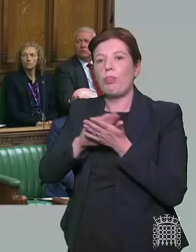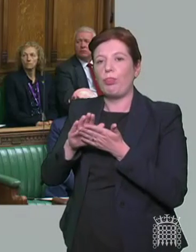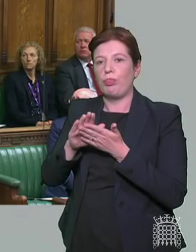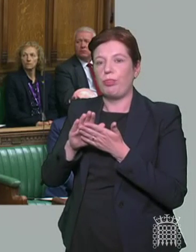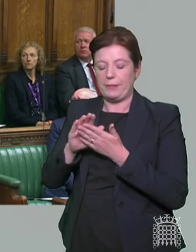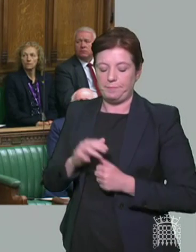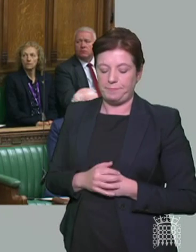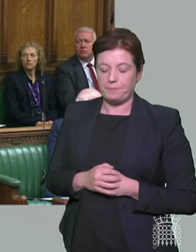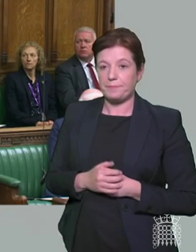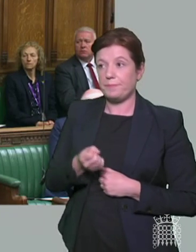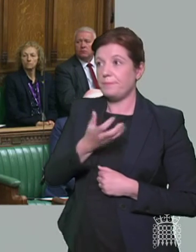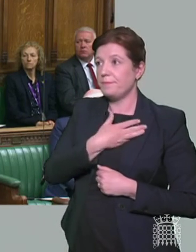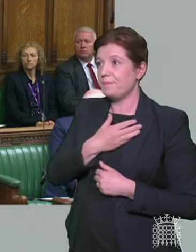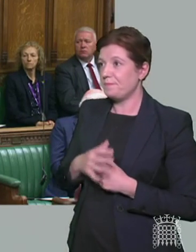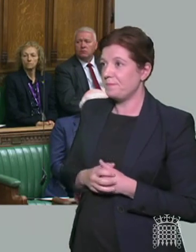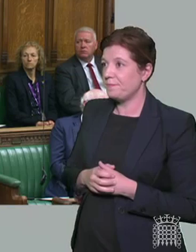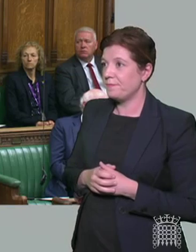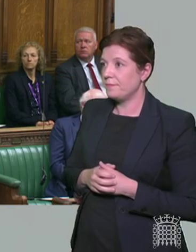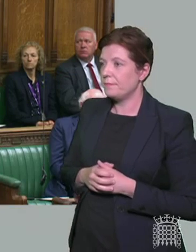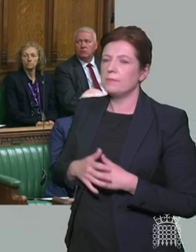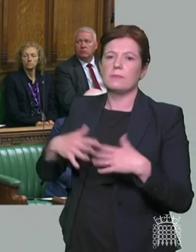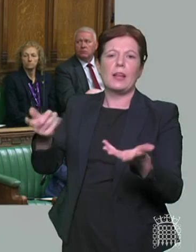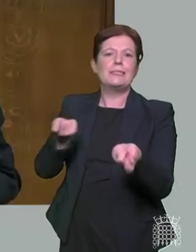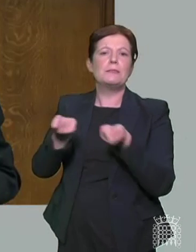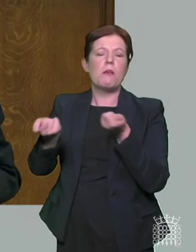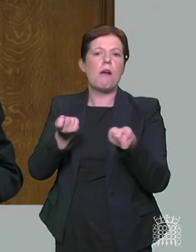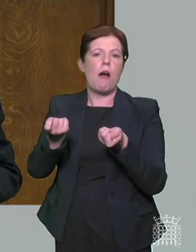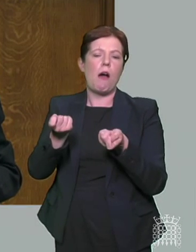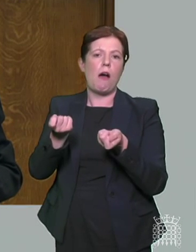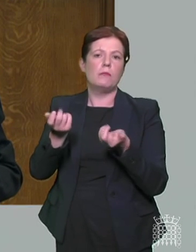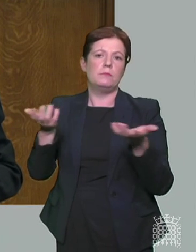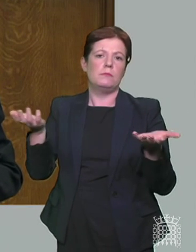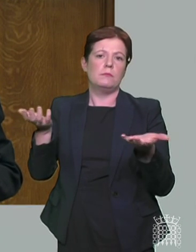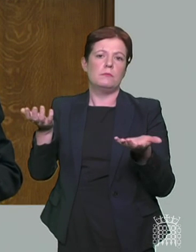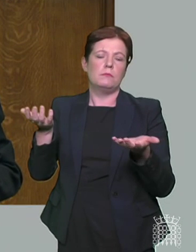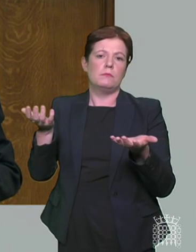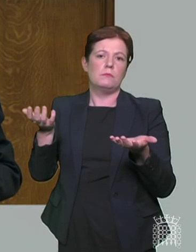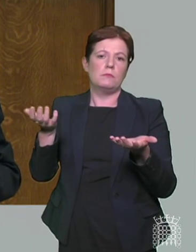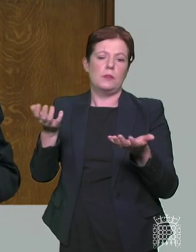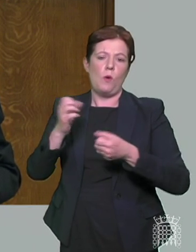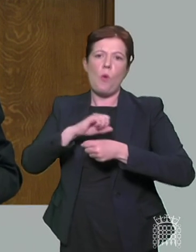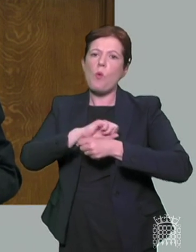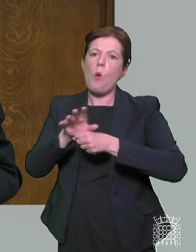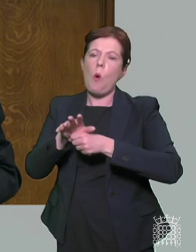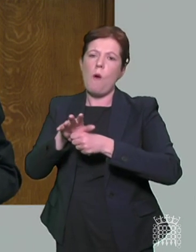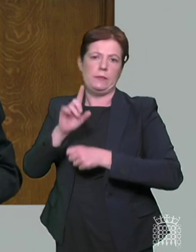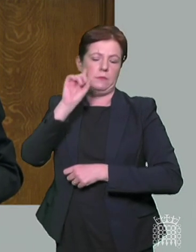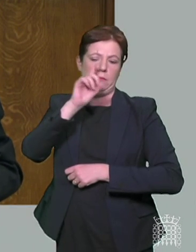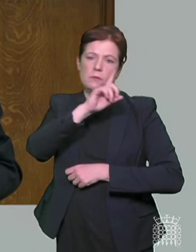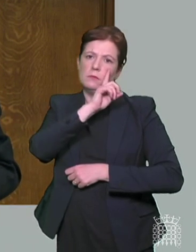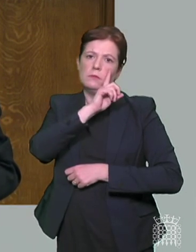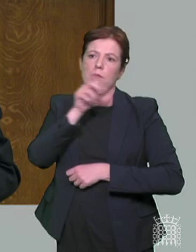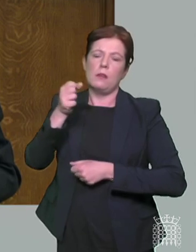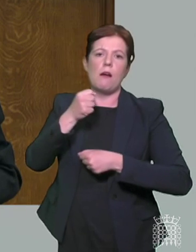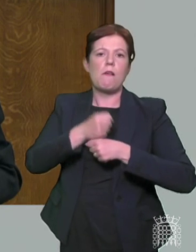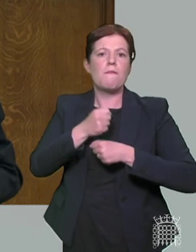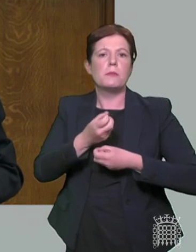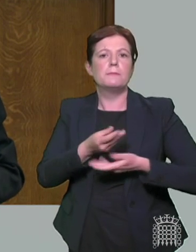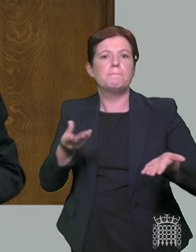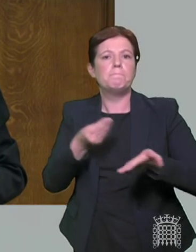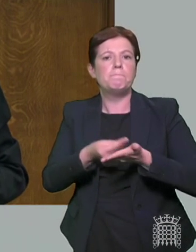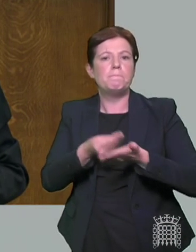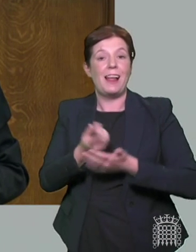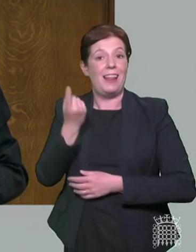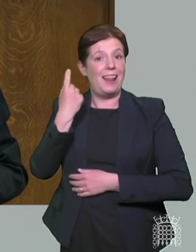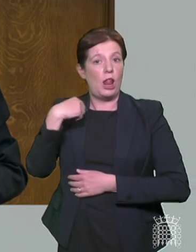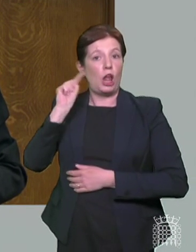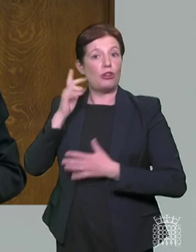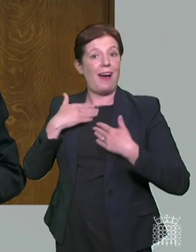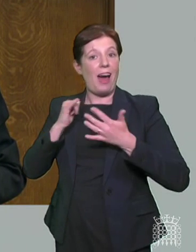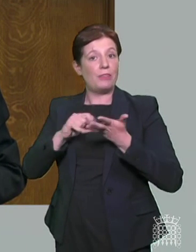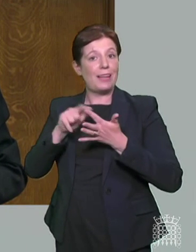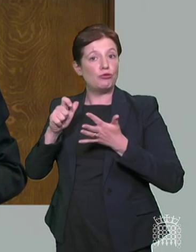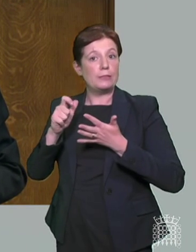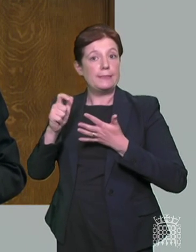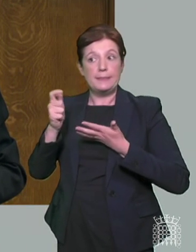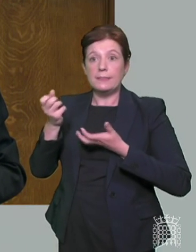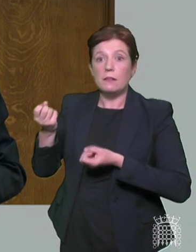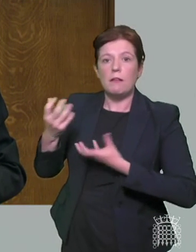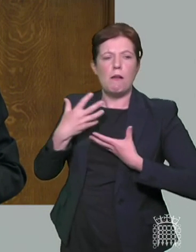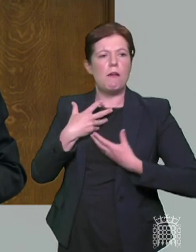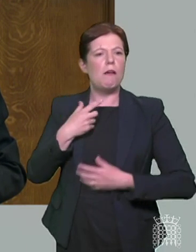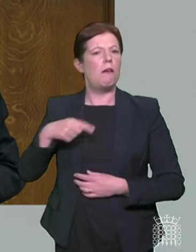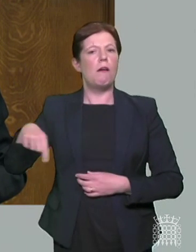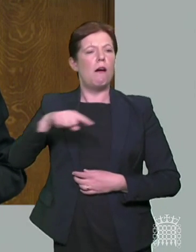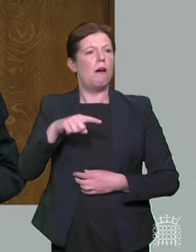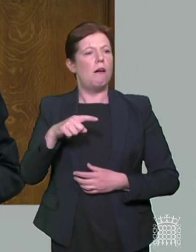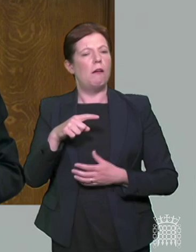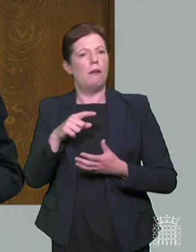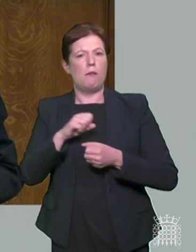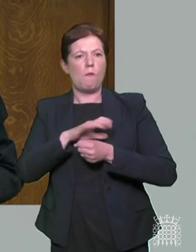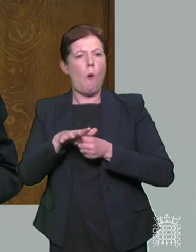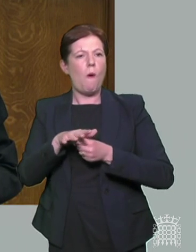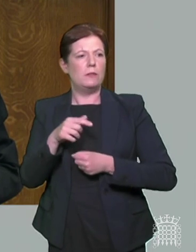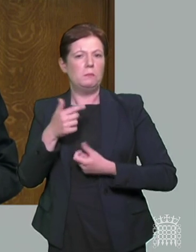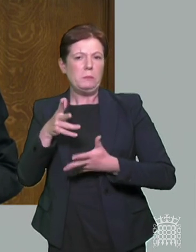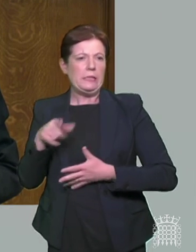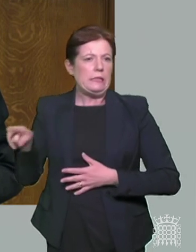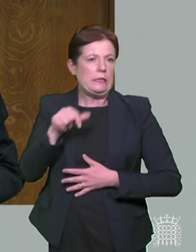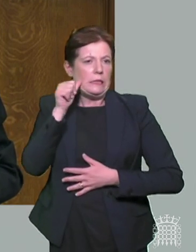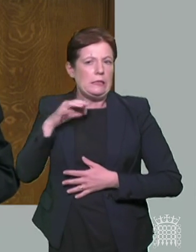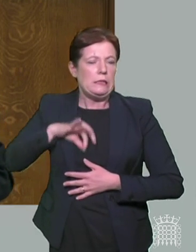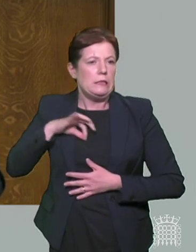Every week, examples emerge of Government waste during covid, and last year the former Health Secretary told me that there had been no profiteering and no cronyism.